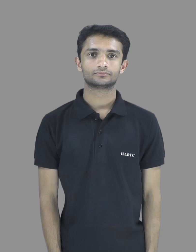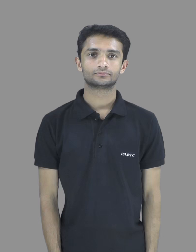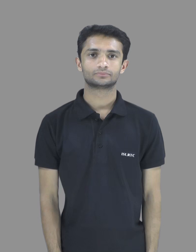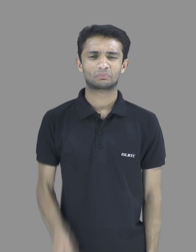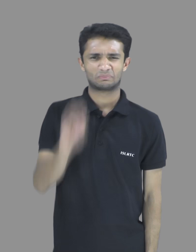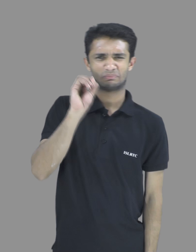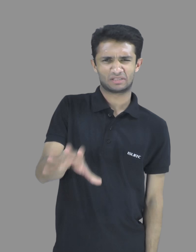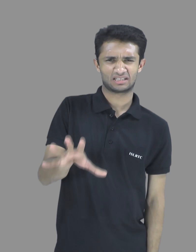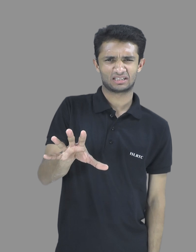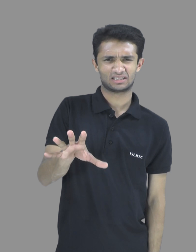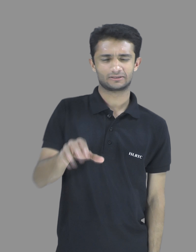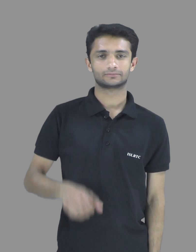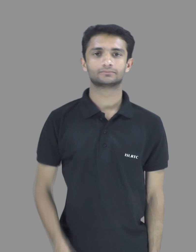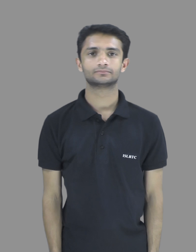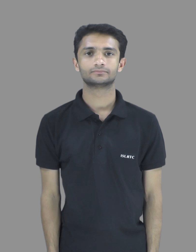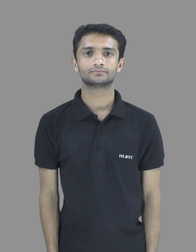Bad